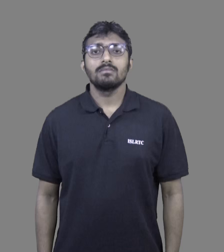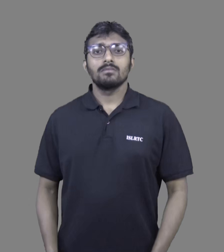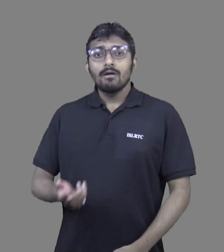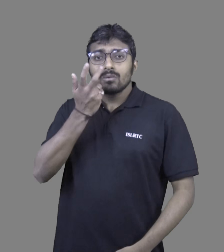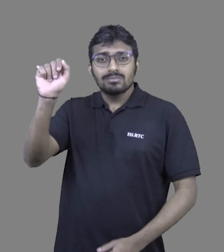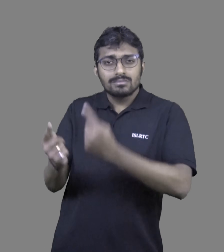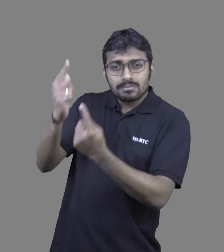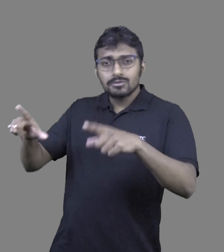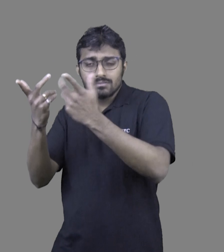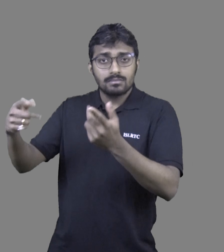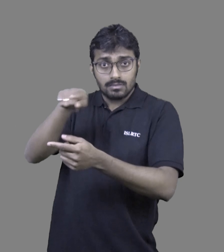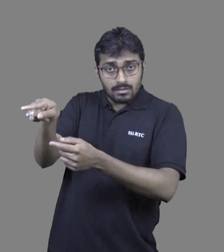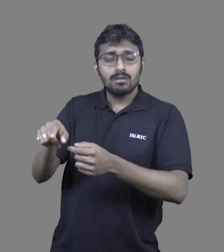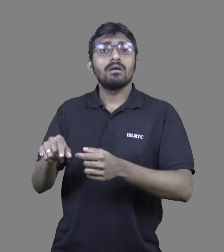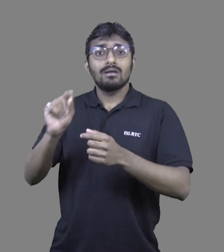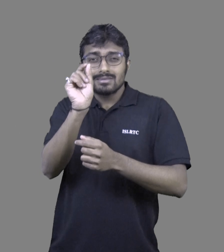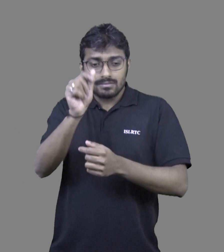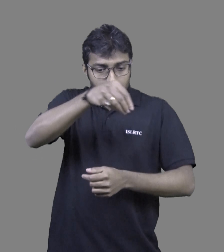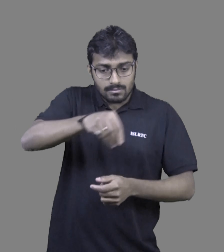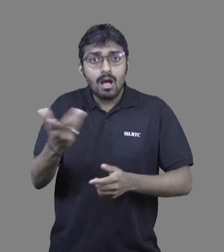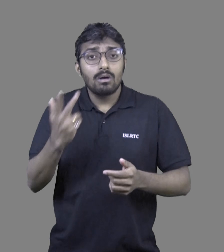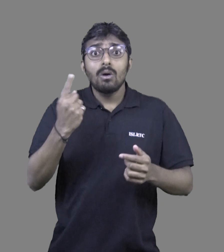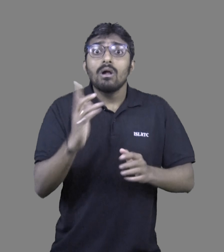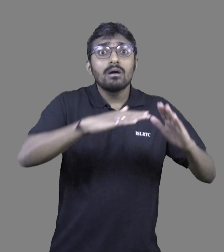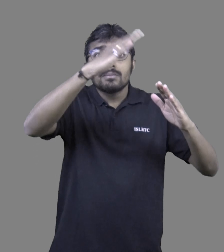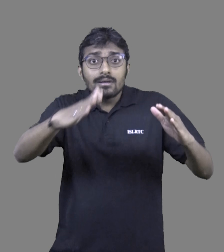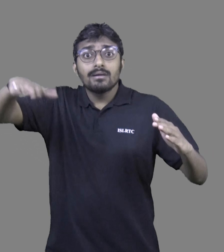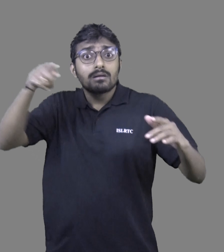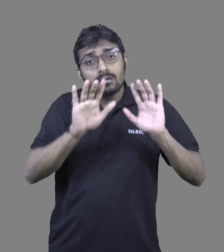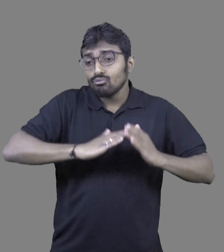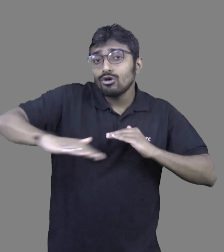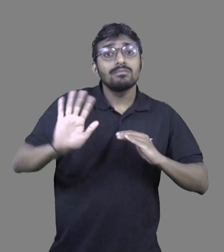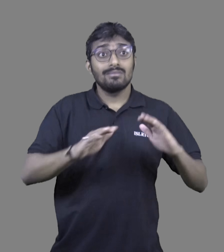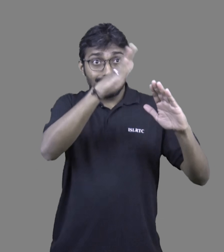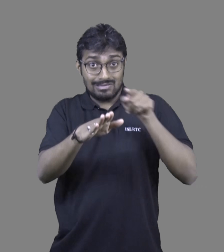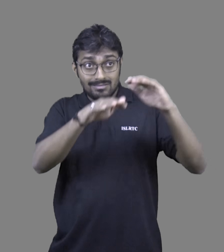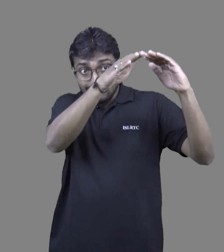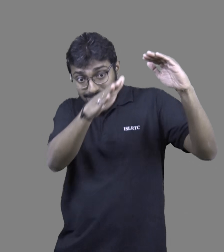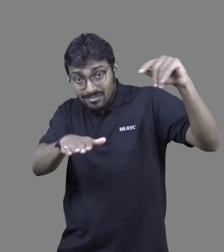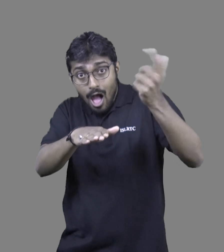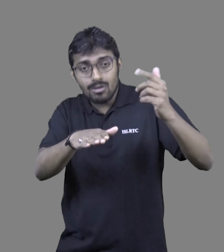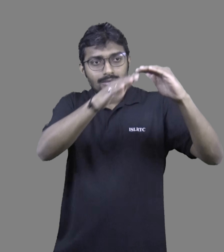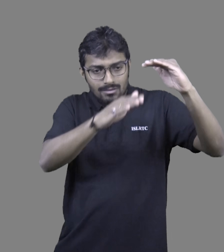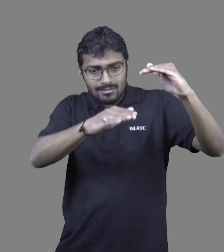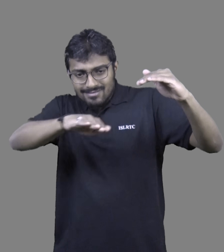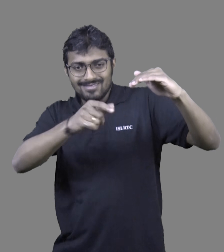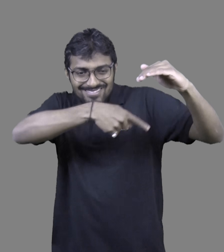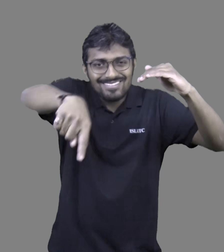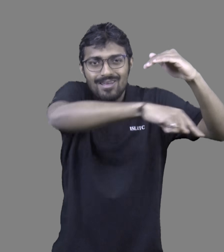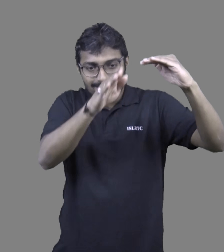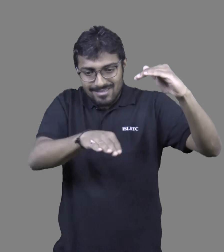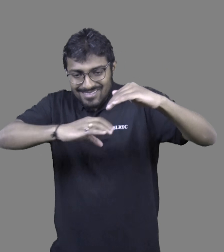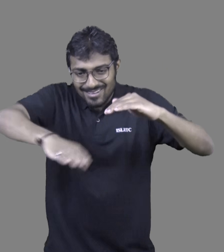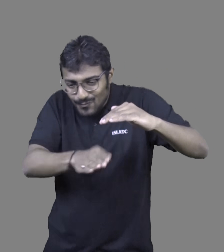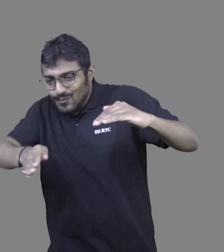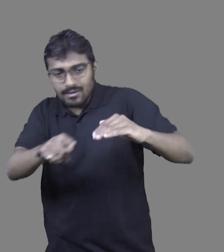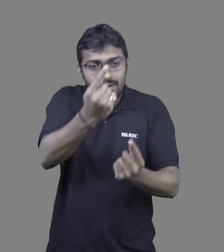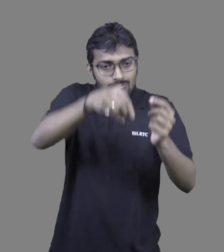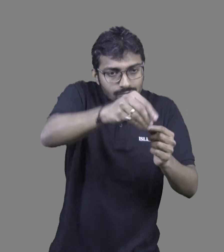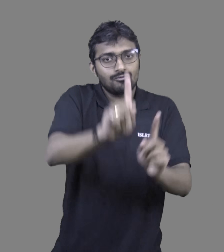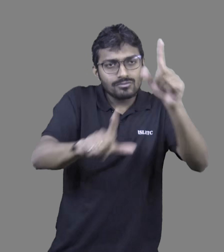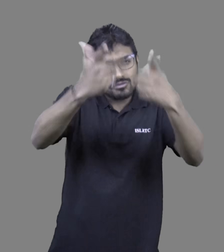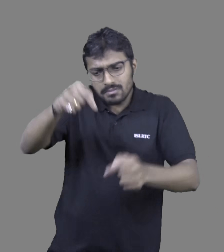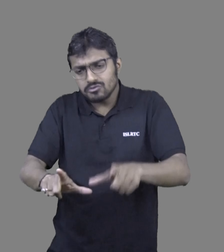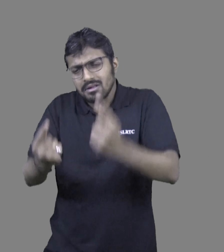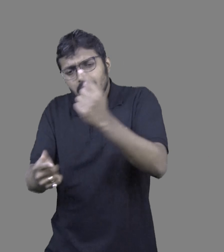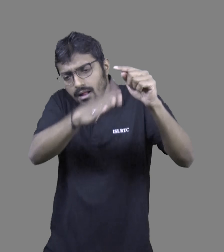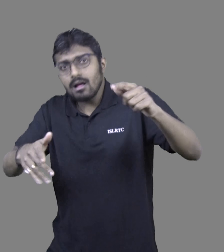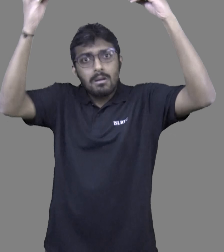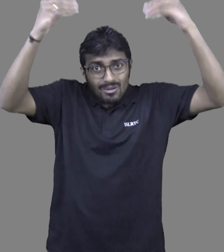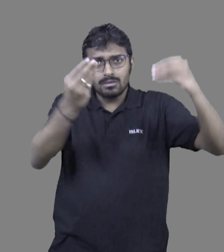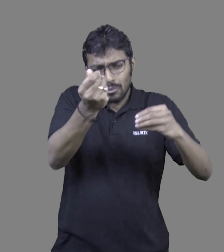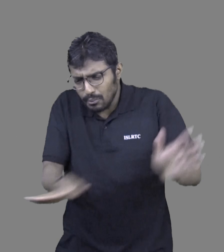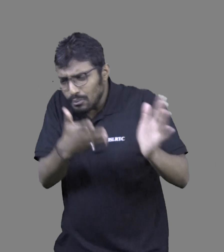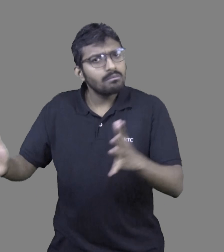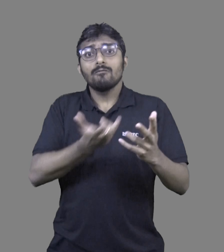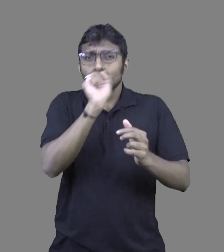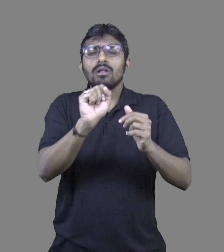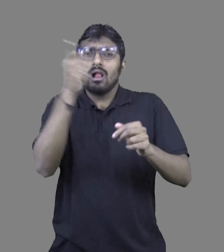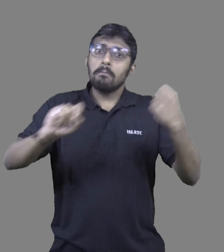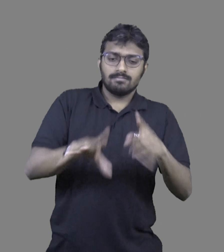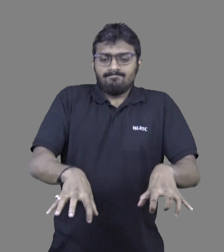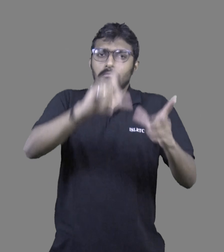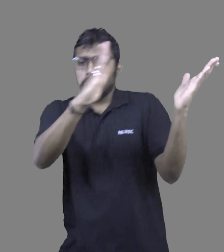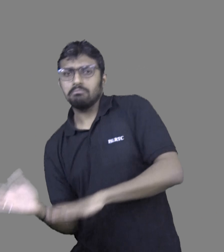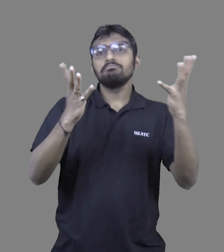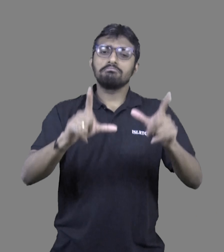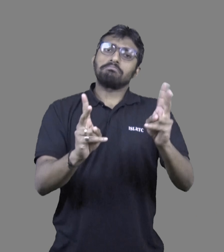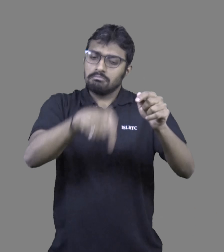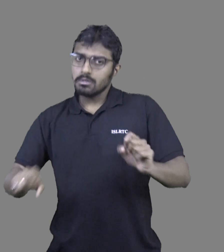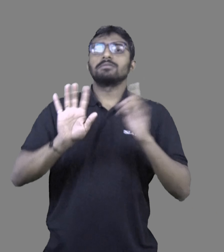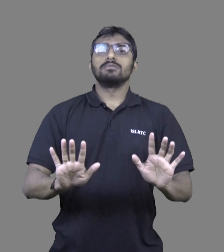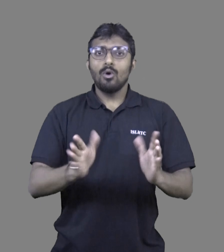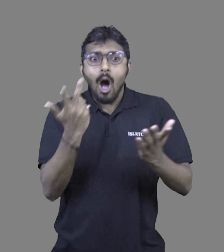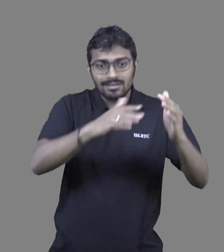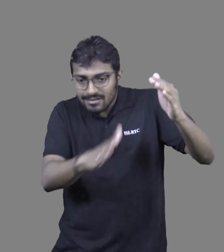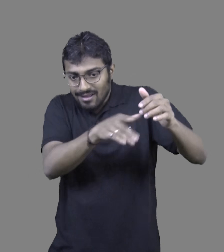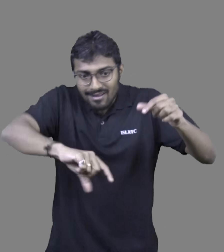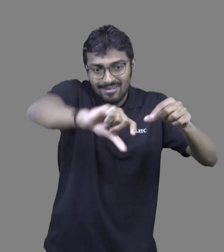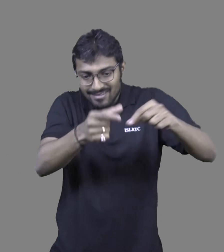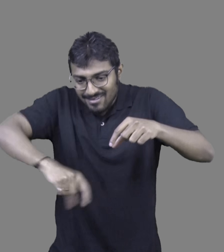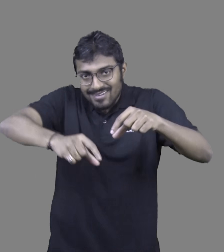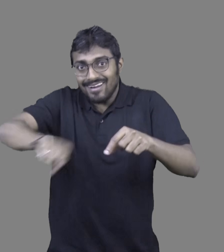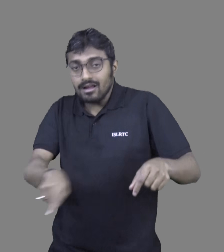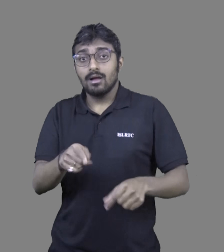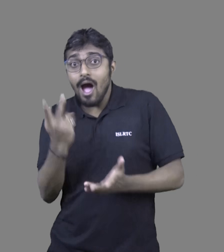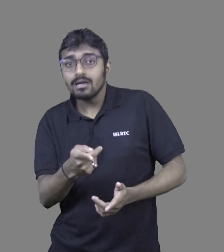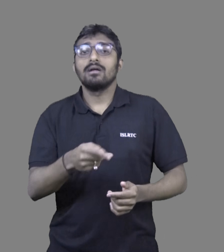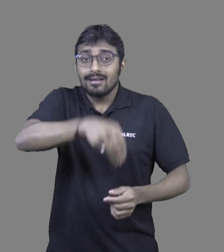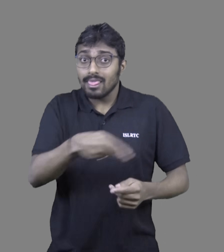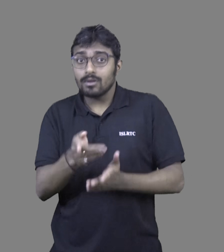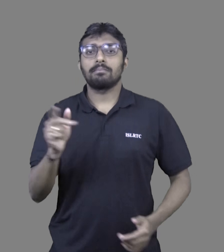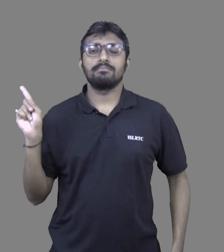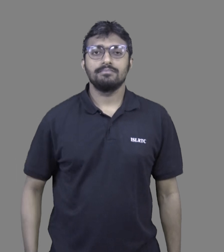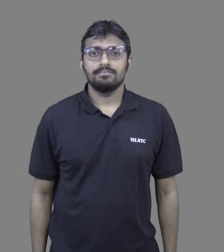Contour Method